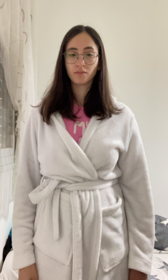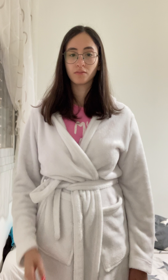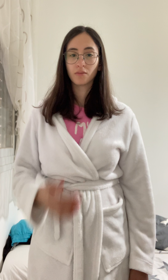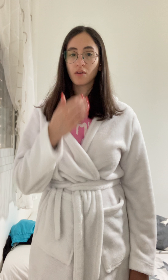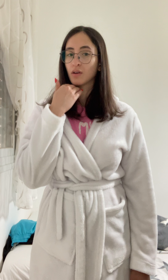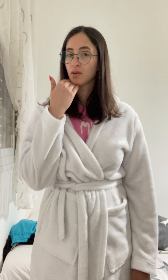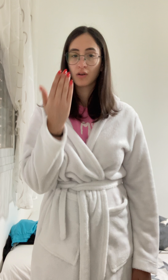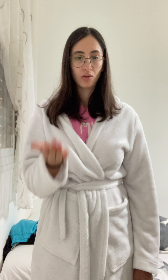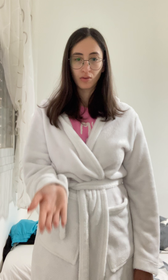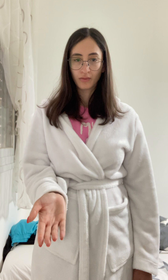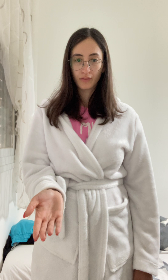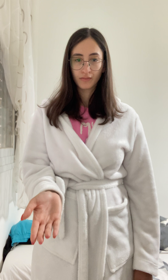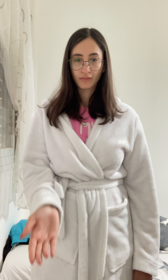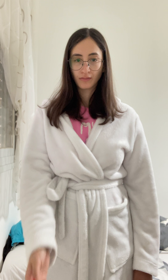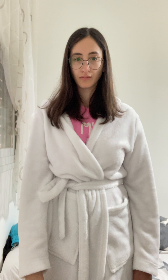לא טוב